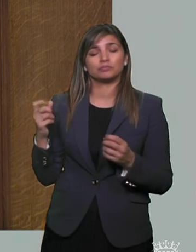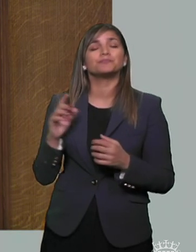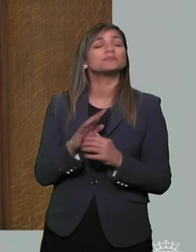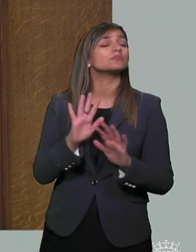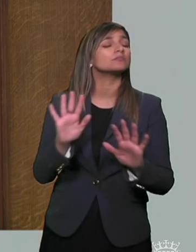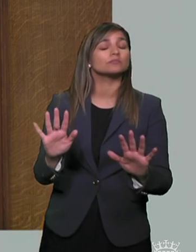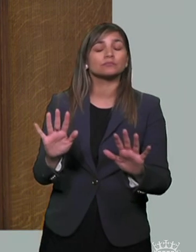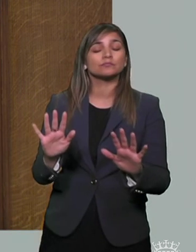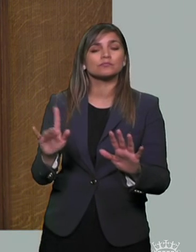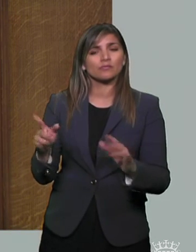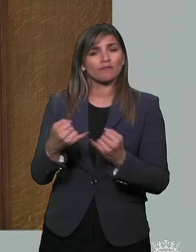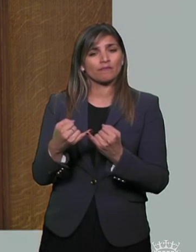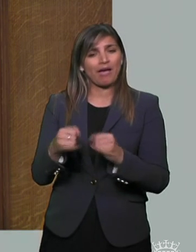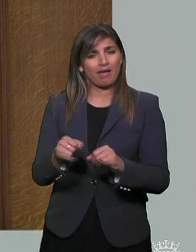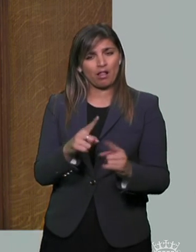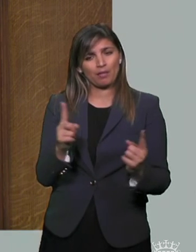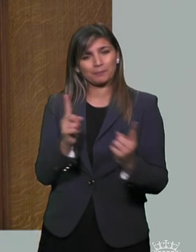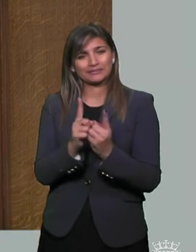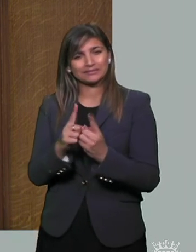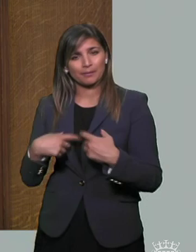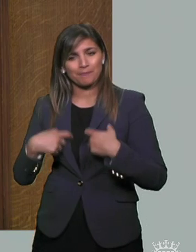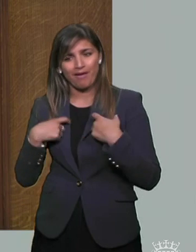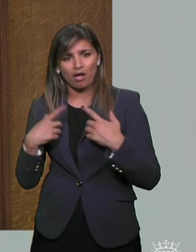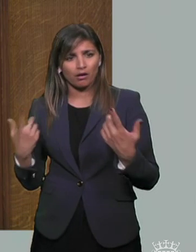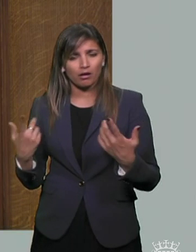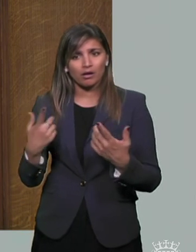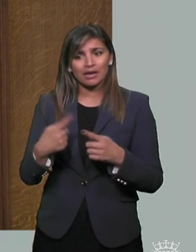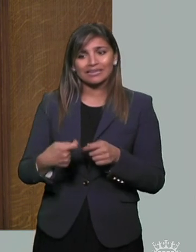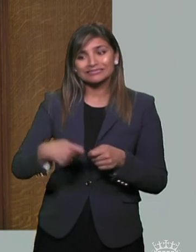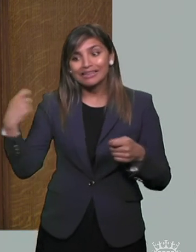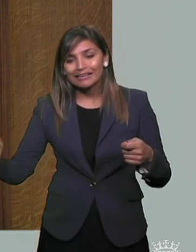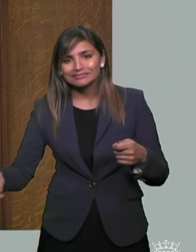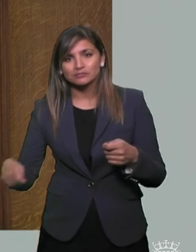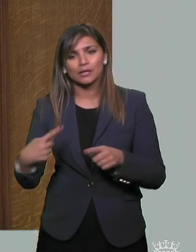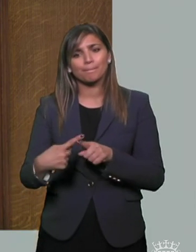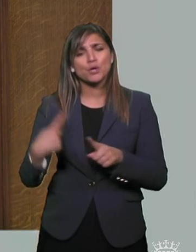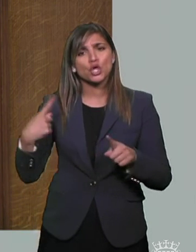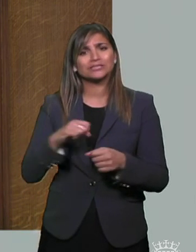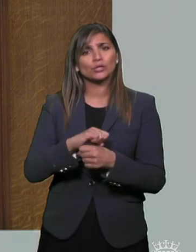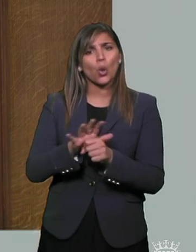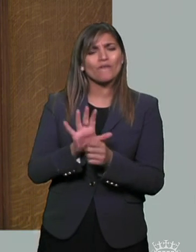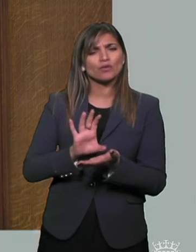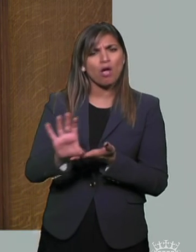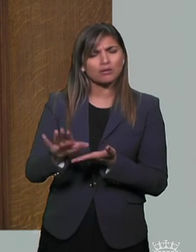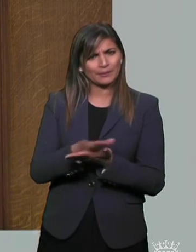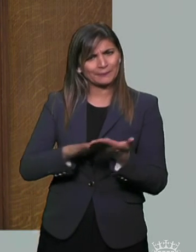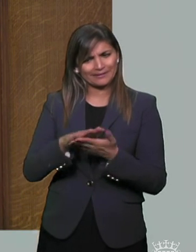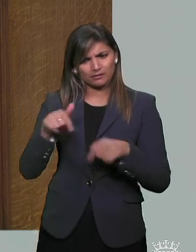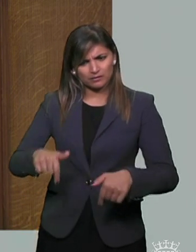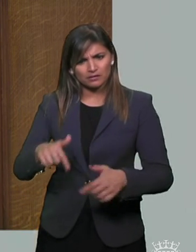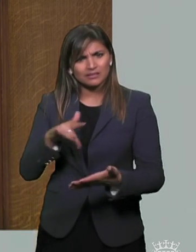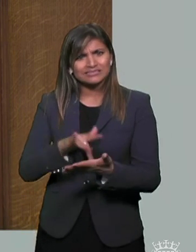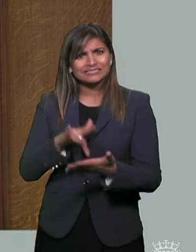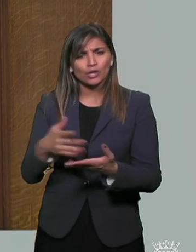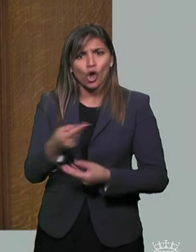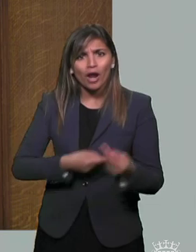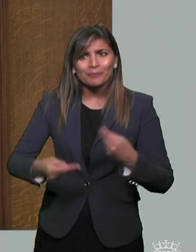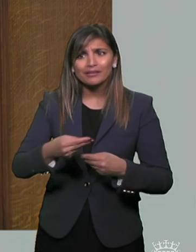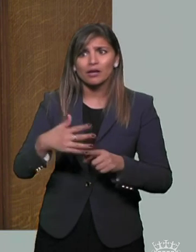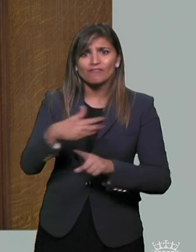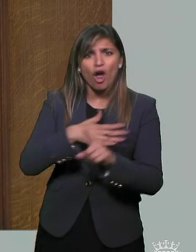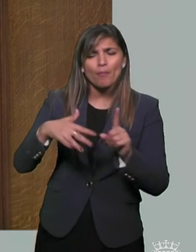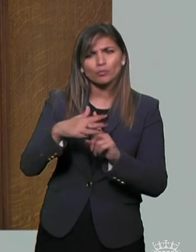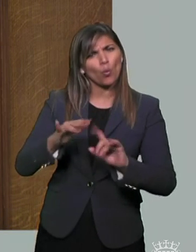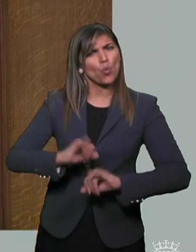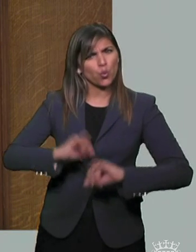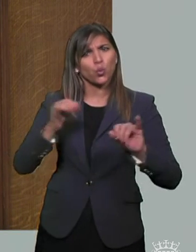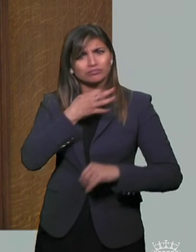By failing to meet the Mayor on extending the emergency covid grant, the Government are putting the city’s economy and environment at risk.